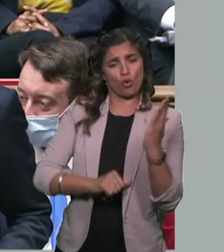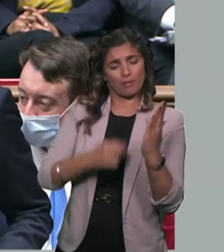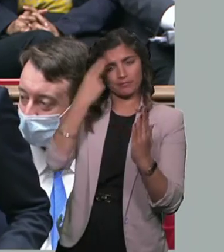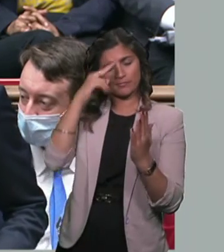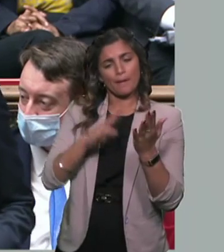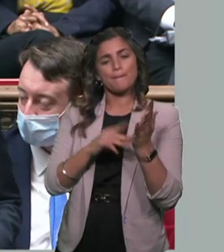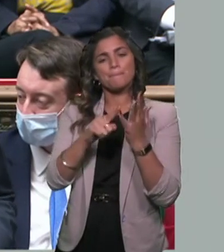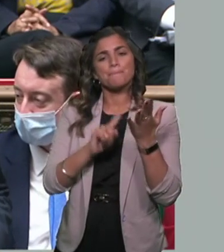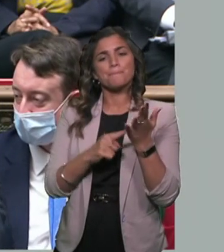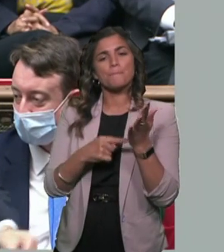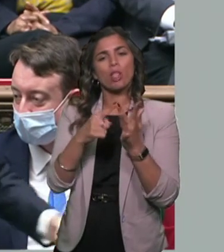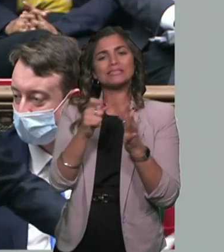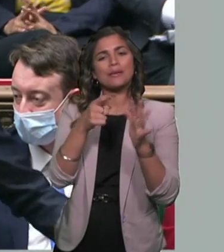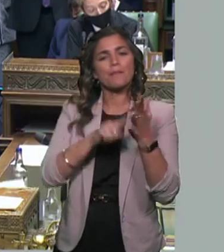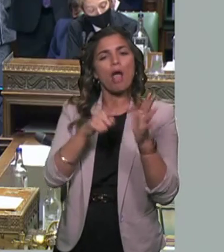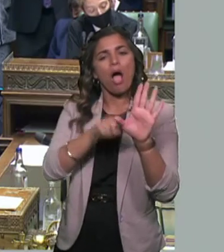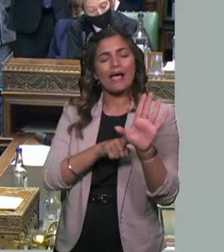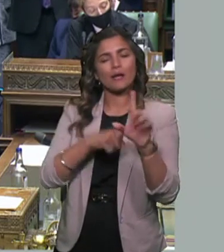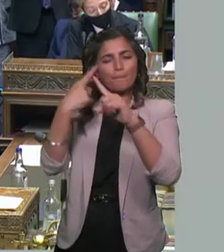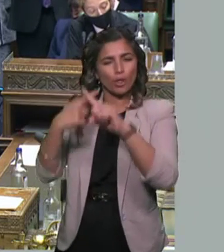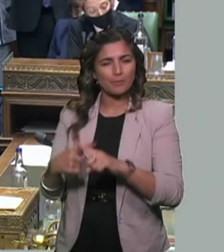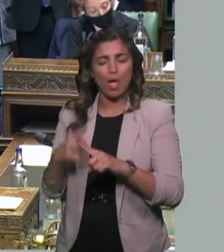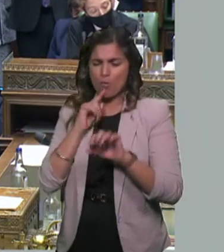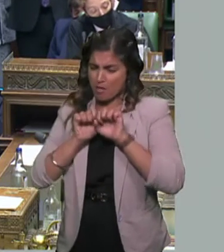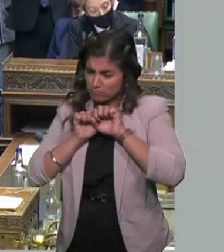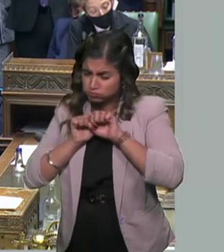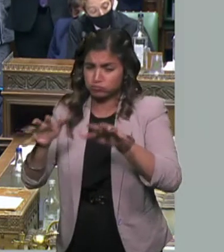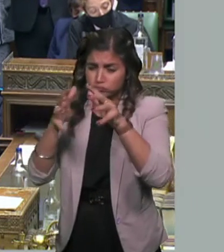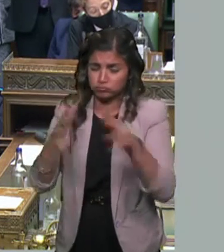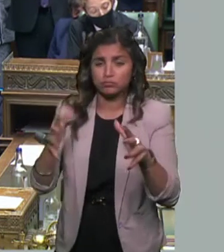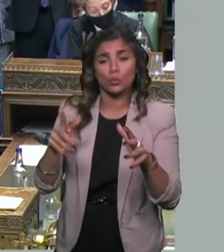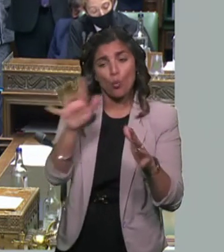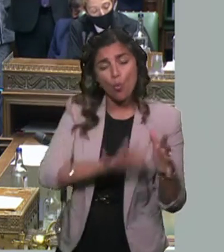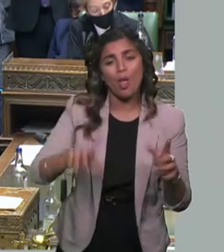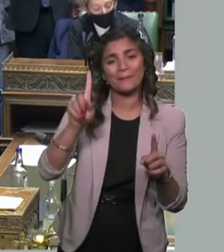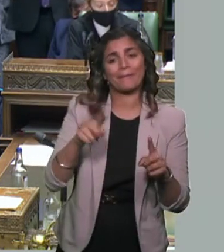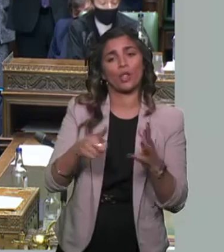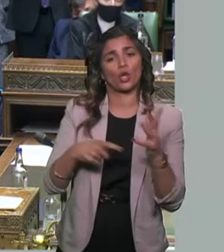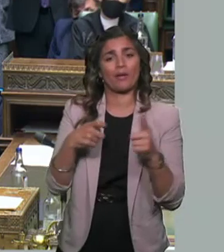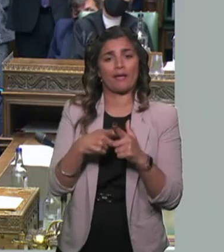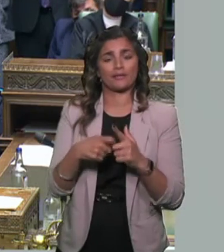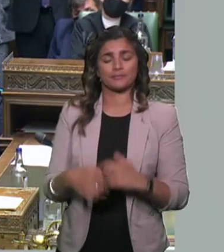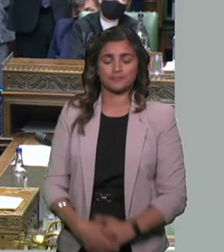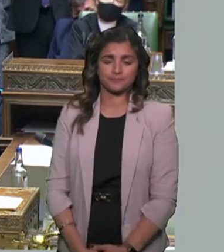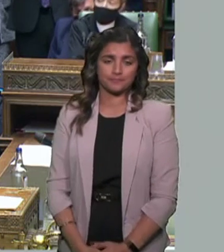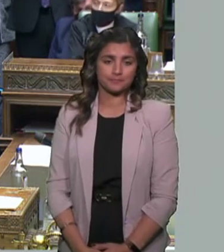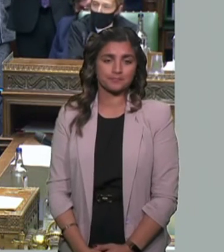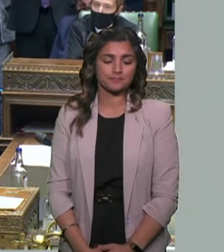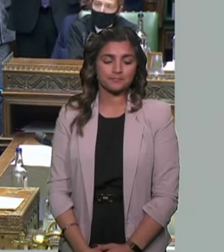skills and help to change people’s lives across the whole United Kingdom.